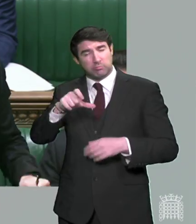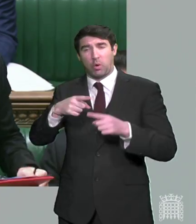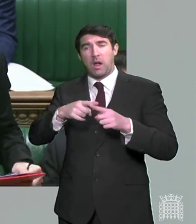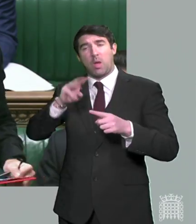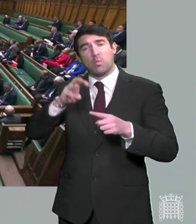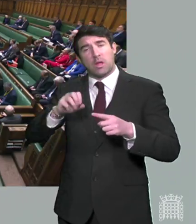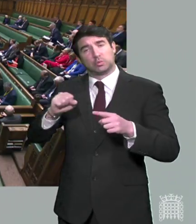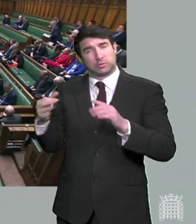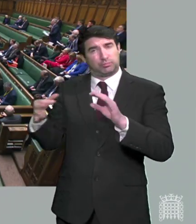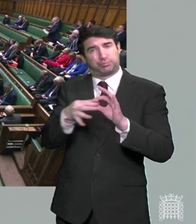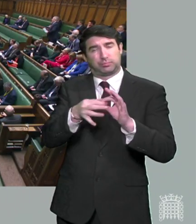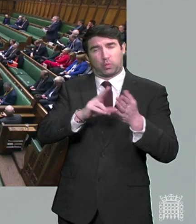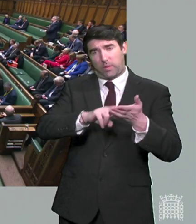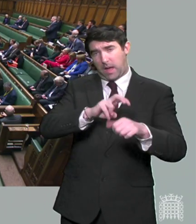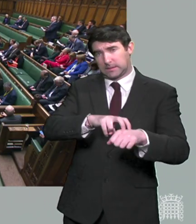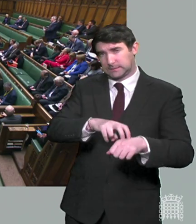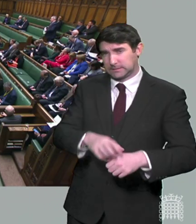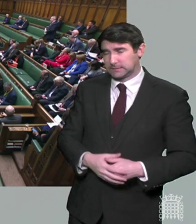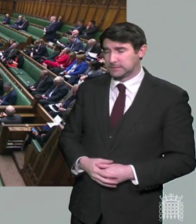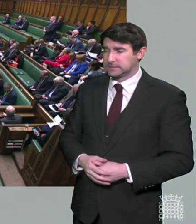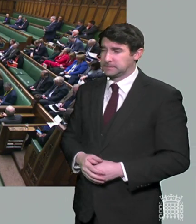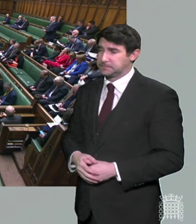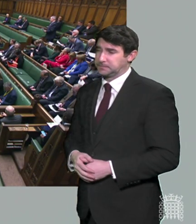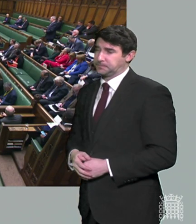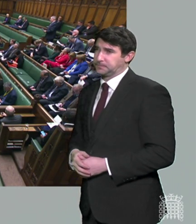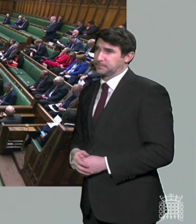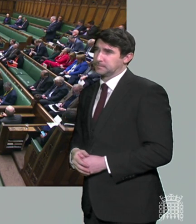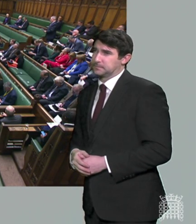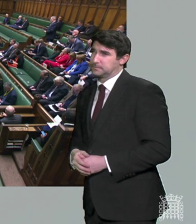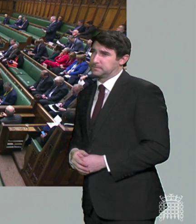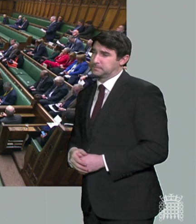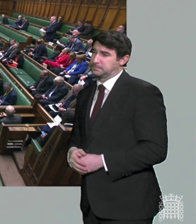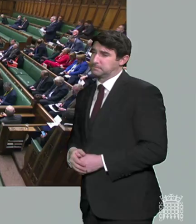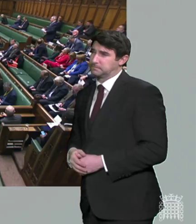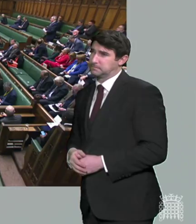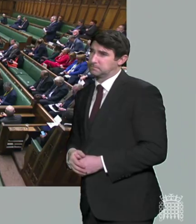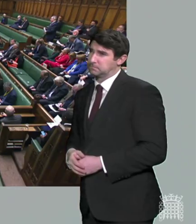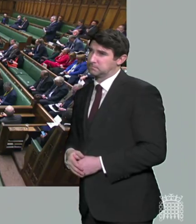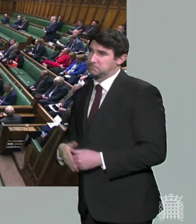Sir Jeffrey M. Donaldson I thank the Secretary of State for that response.